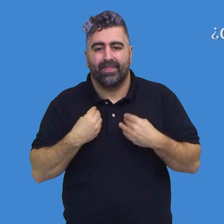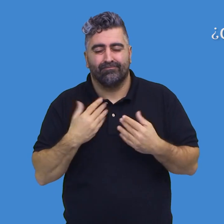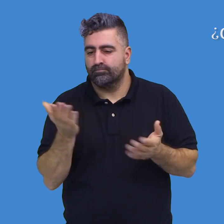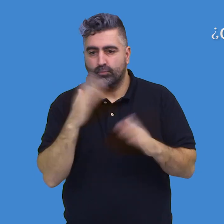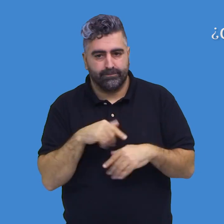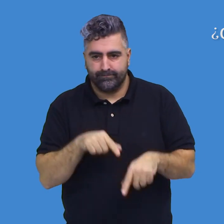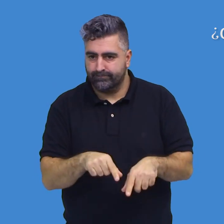haber no